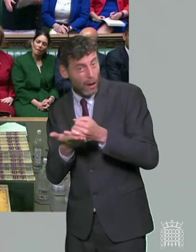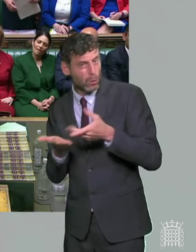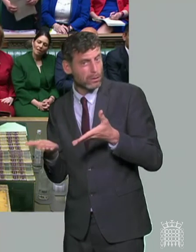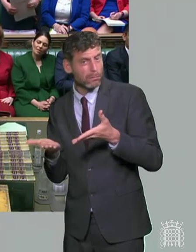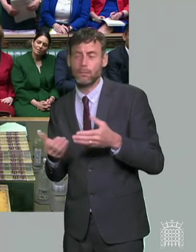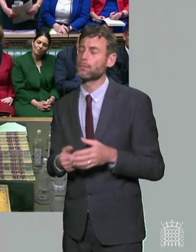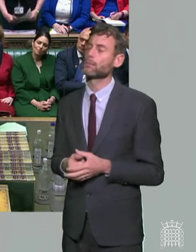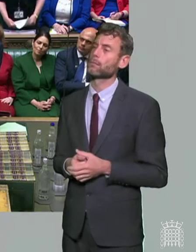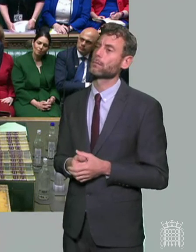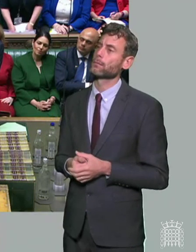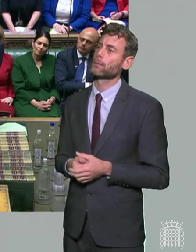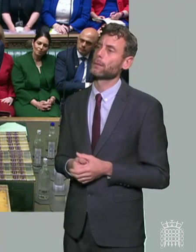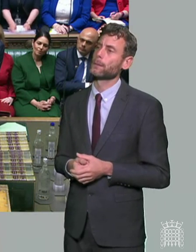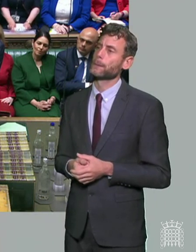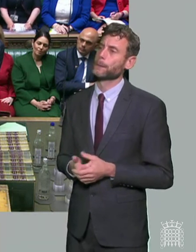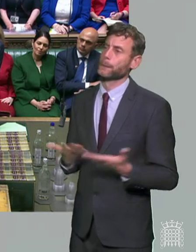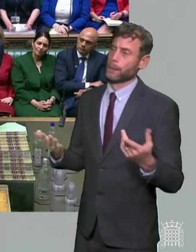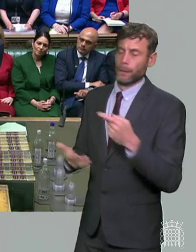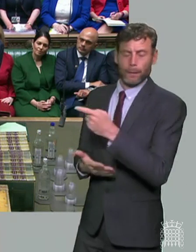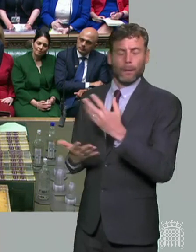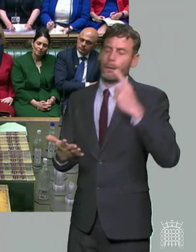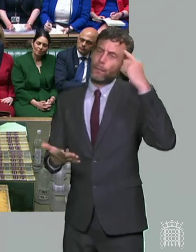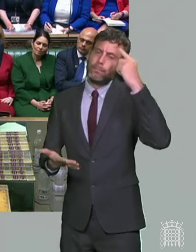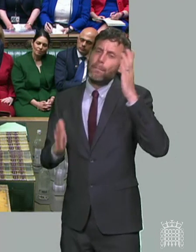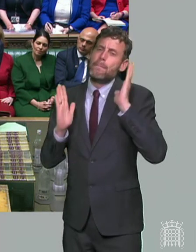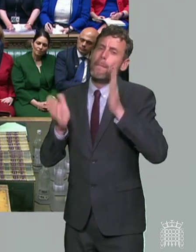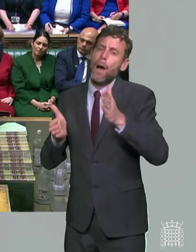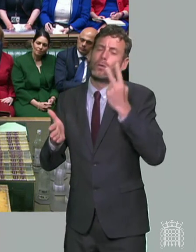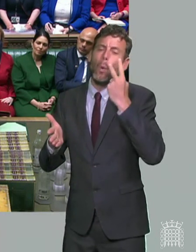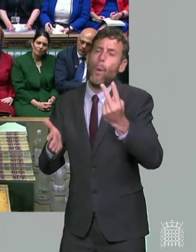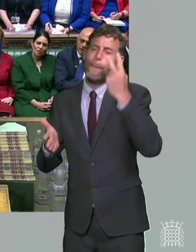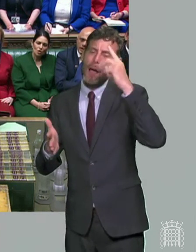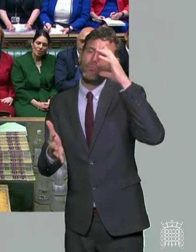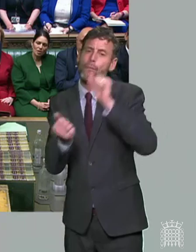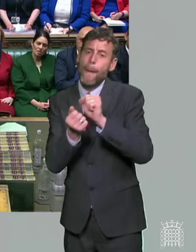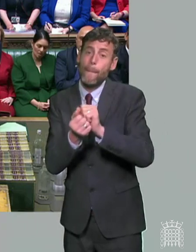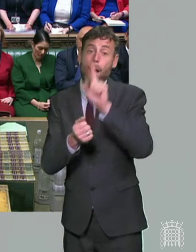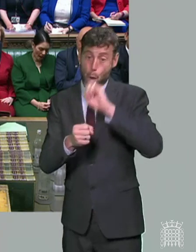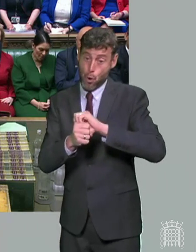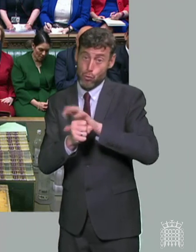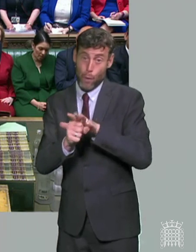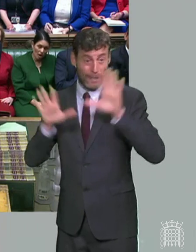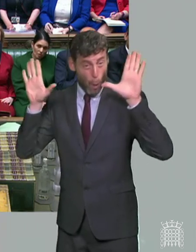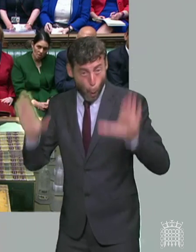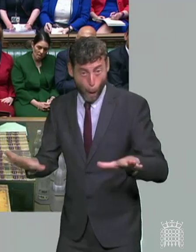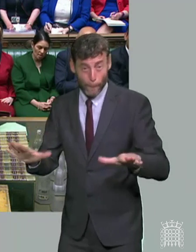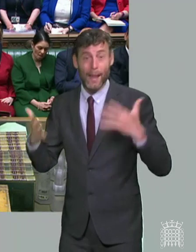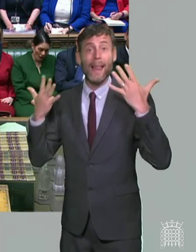It is entirely right that, after the pandemic, people are now coming forward to get their cancer tests.